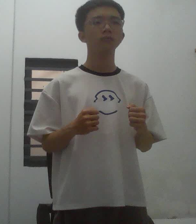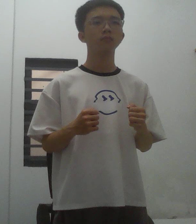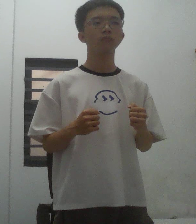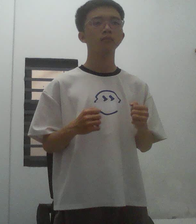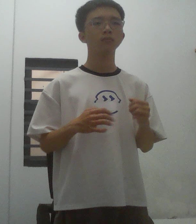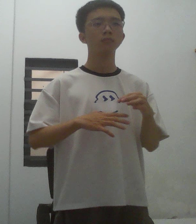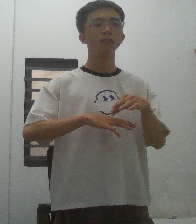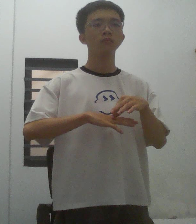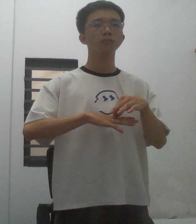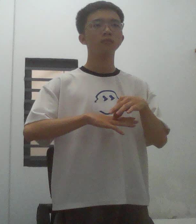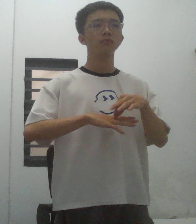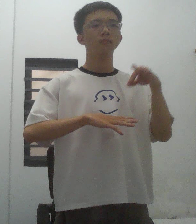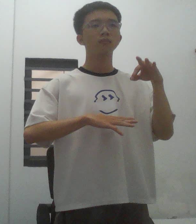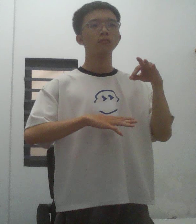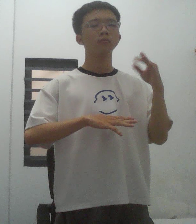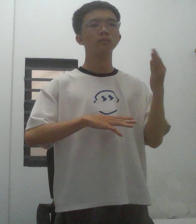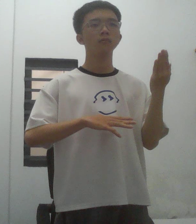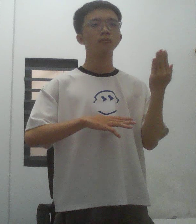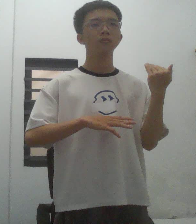tuan truoc